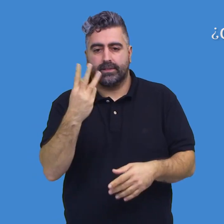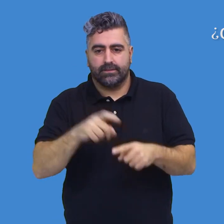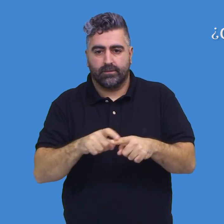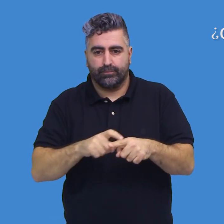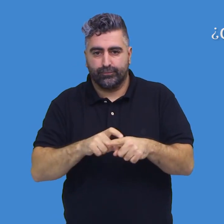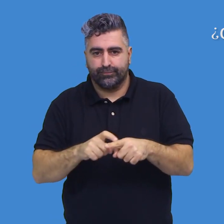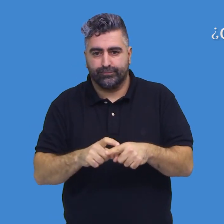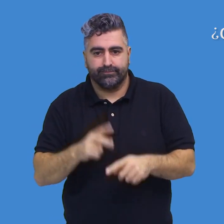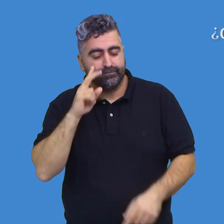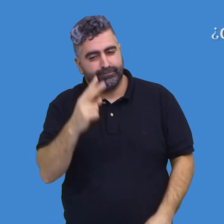tipo